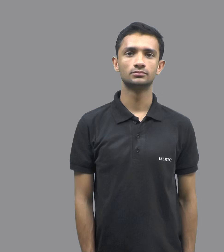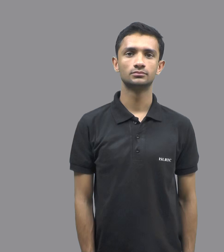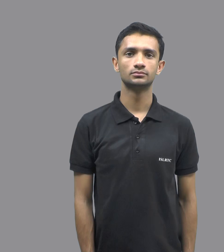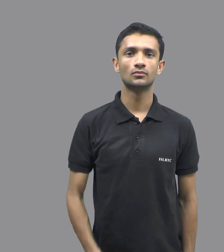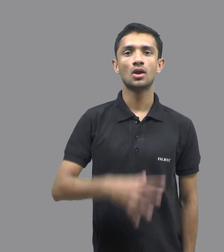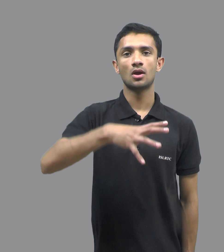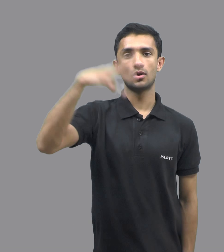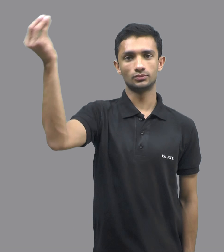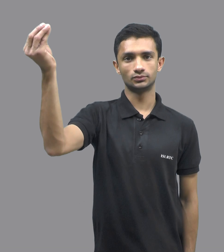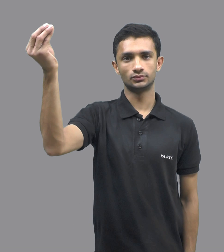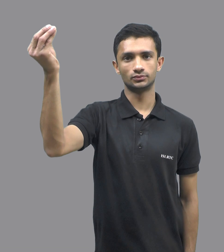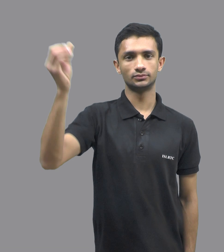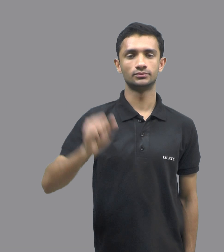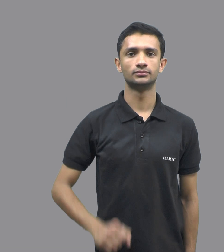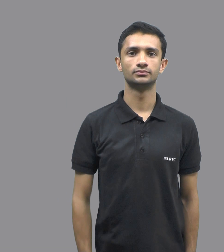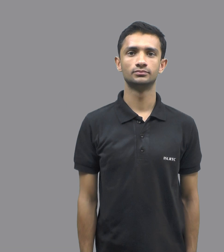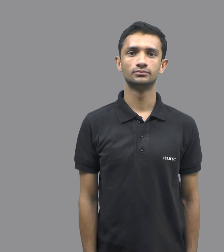Out Outside